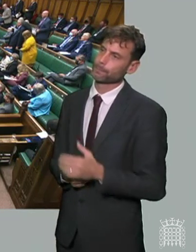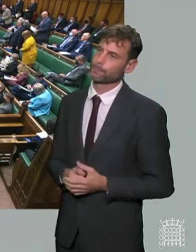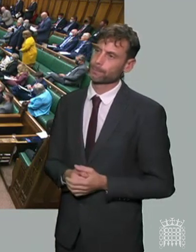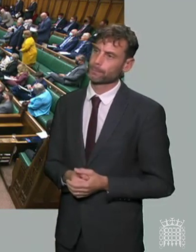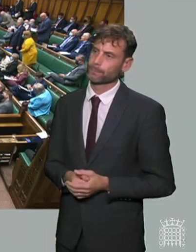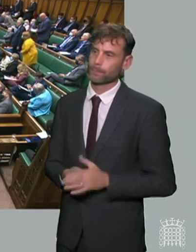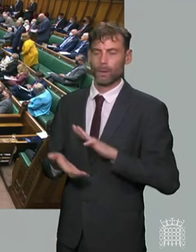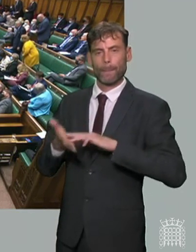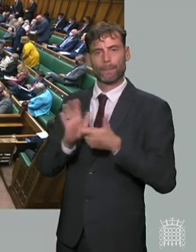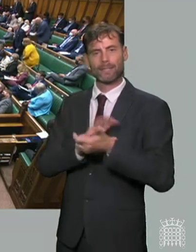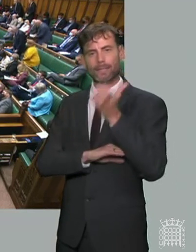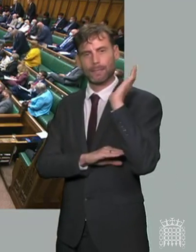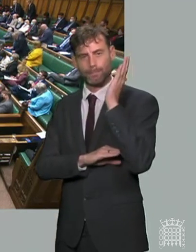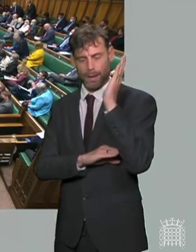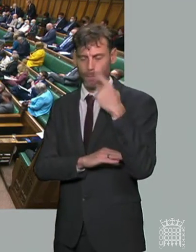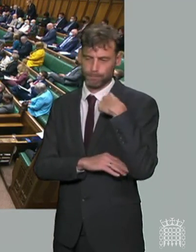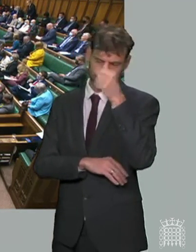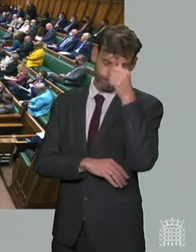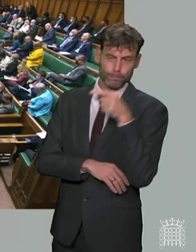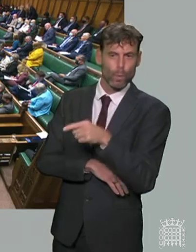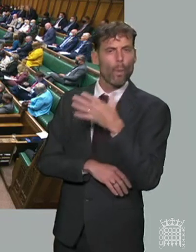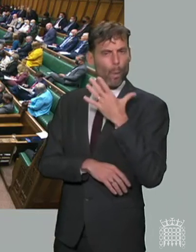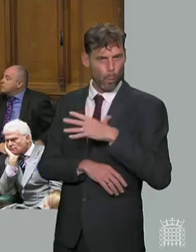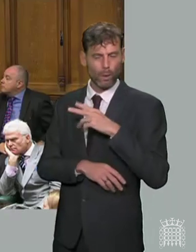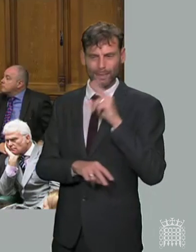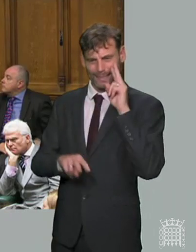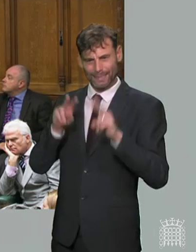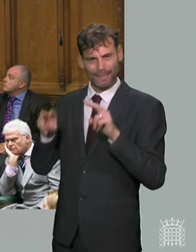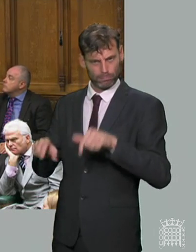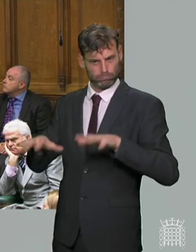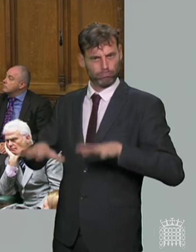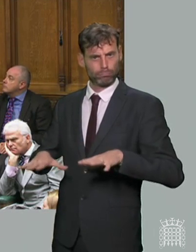I know that my right honourable Friend wants to see the United Kingdom growing more crops.